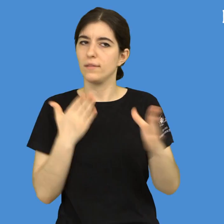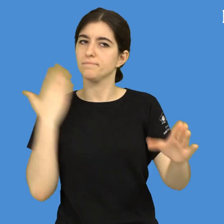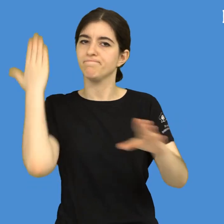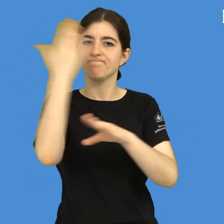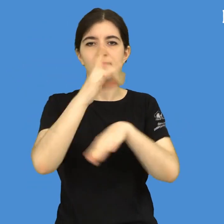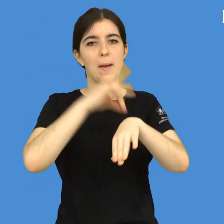ir